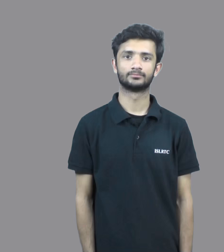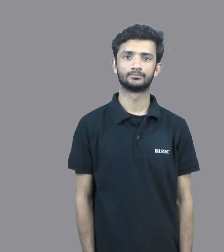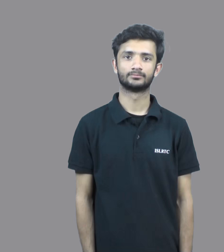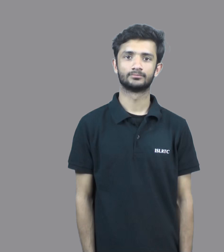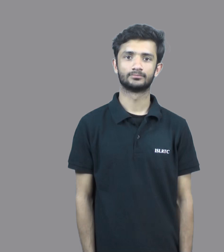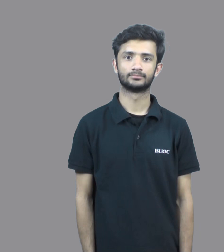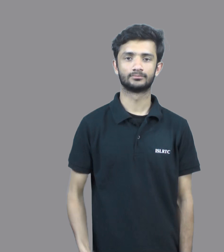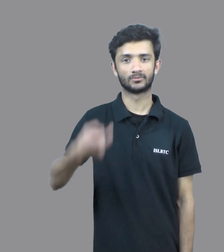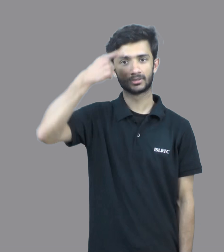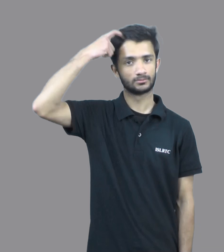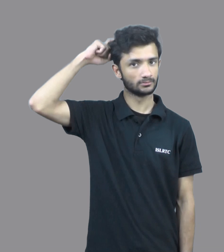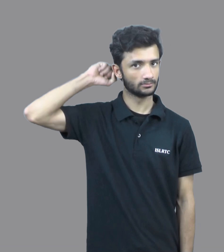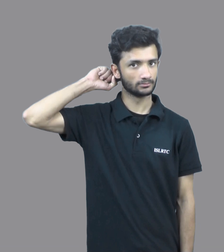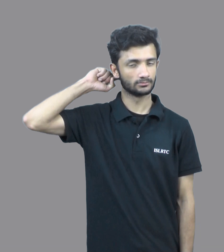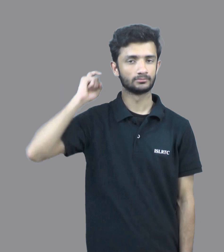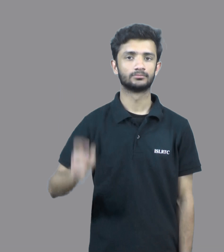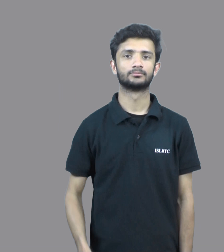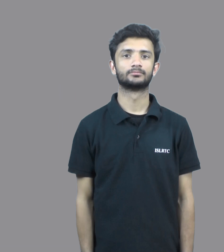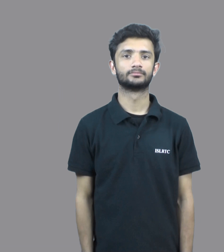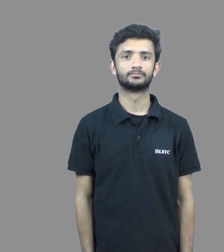Aamir Khan